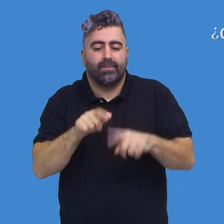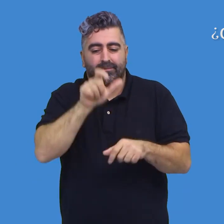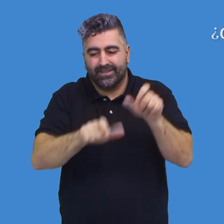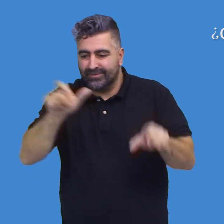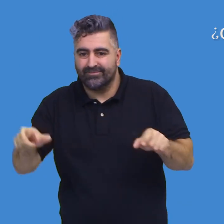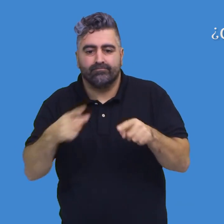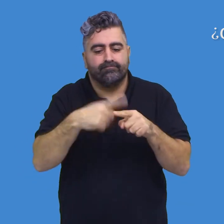persona